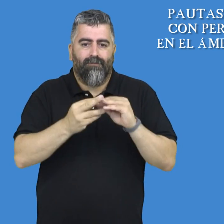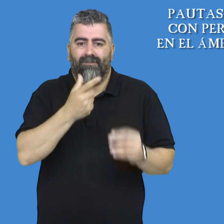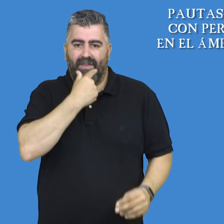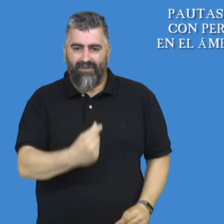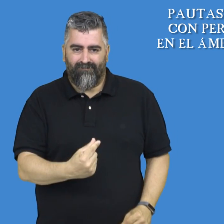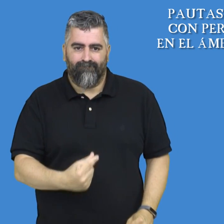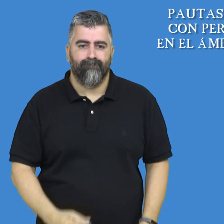fácil